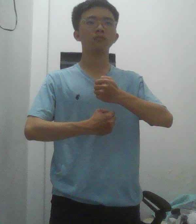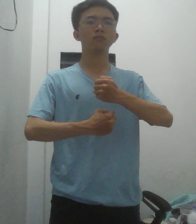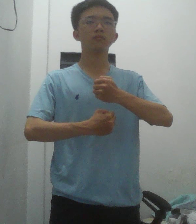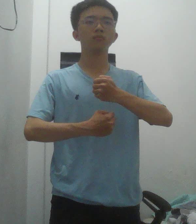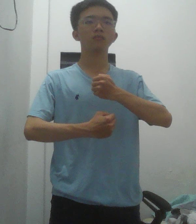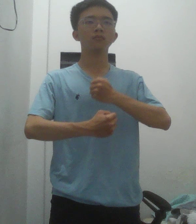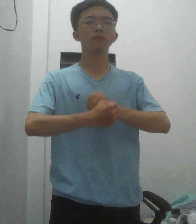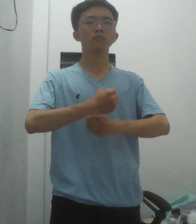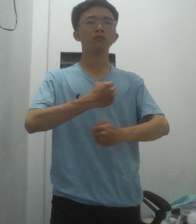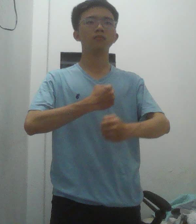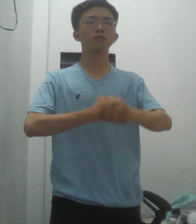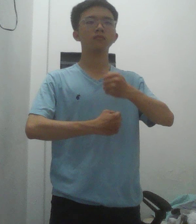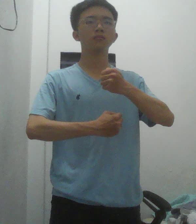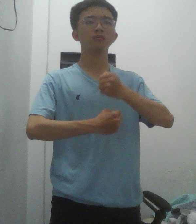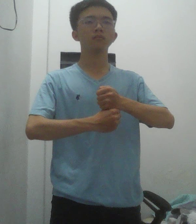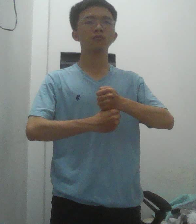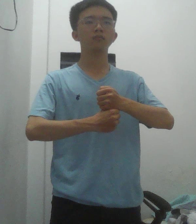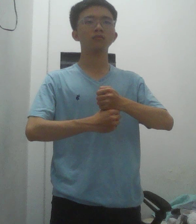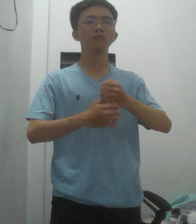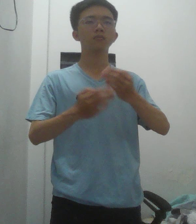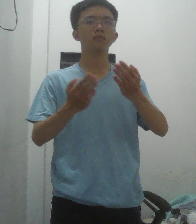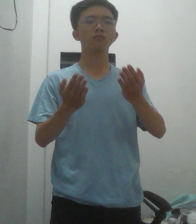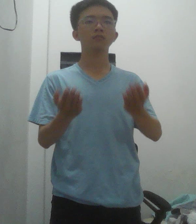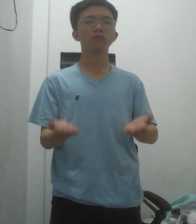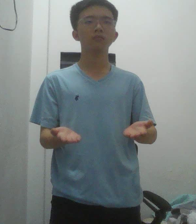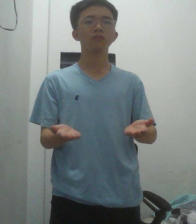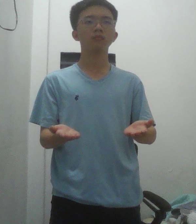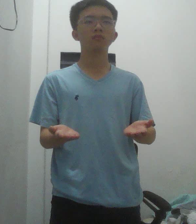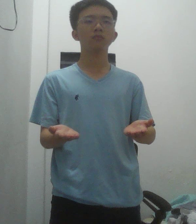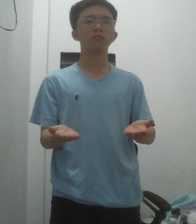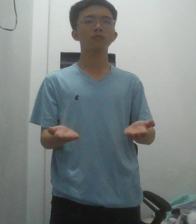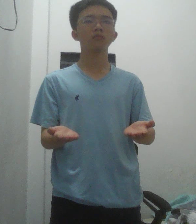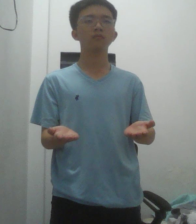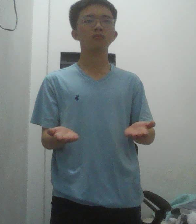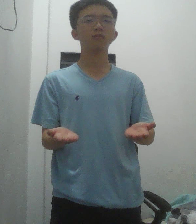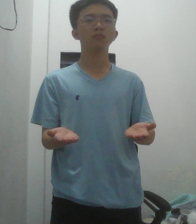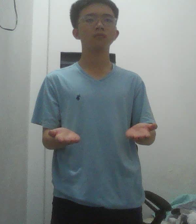nam nay